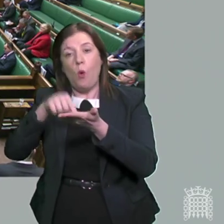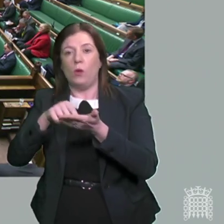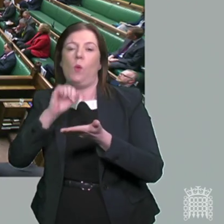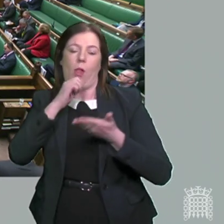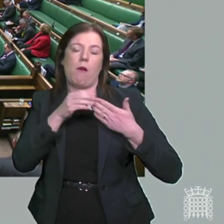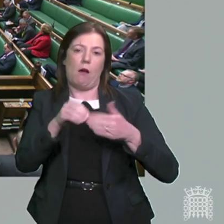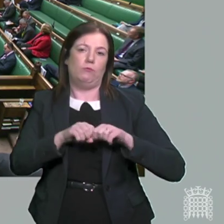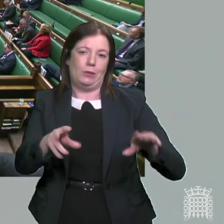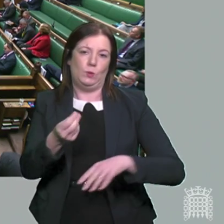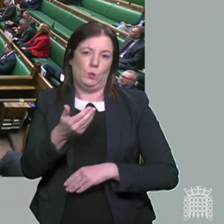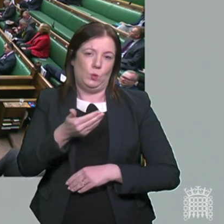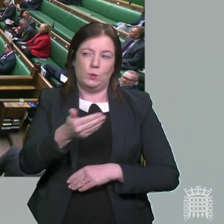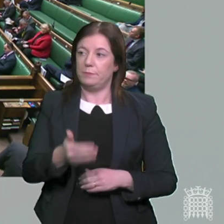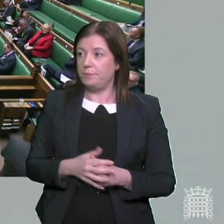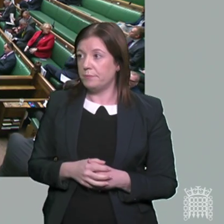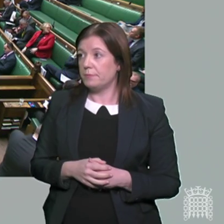I call the Chair of the Women and Equalities Committee.